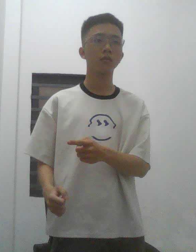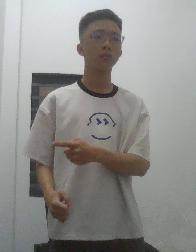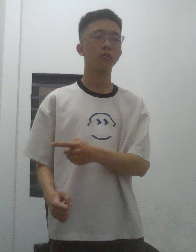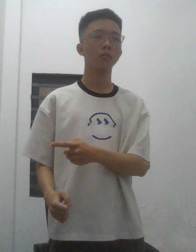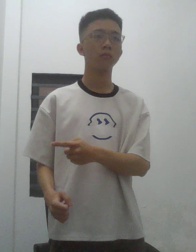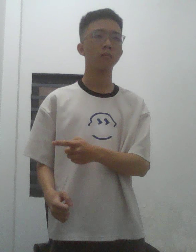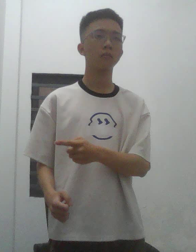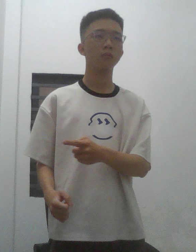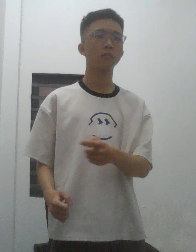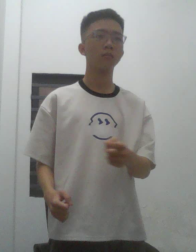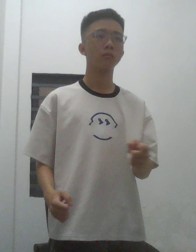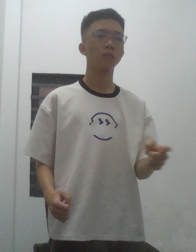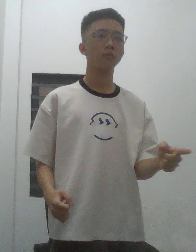cac ban